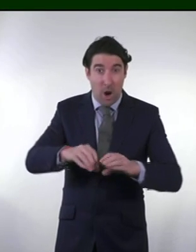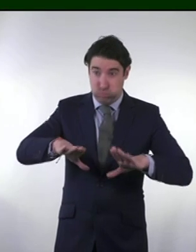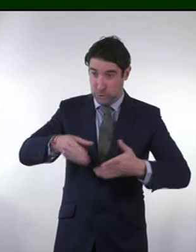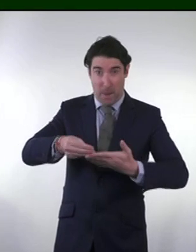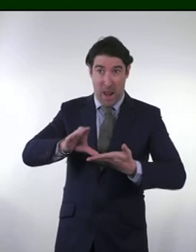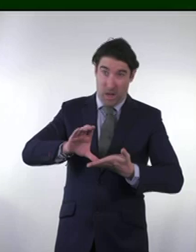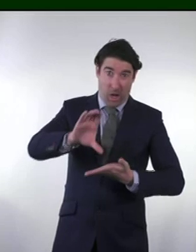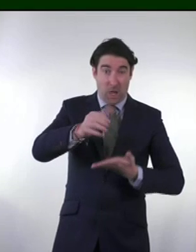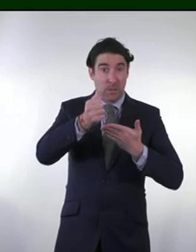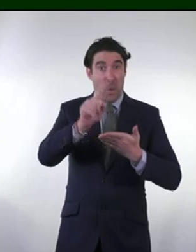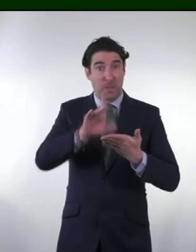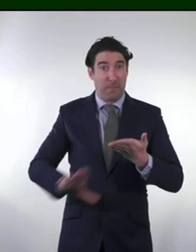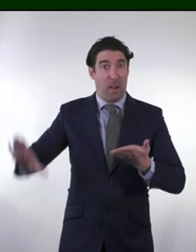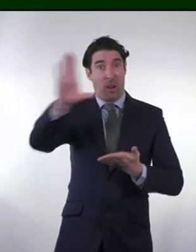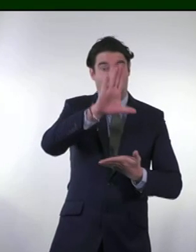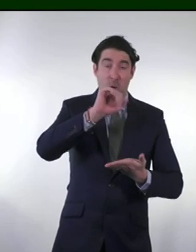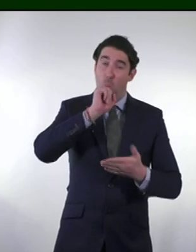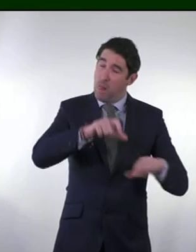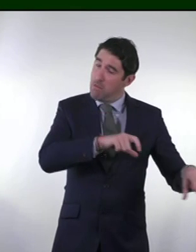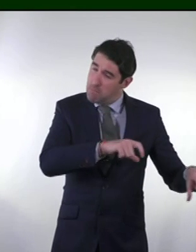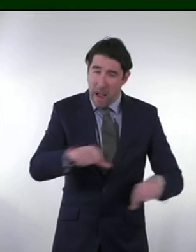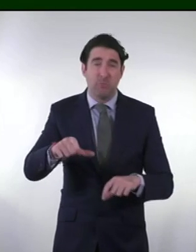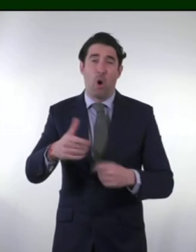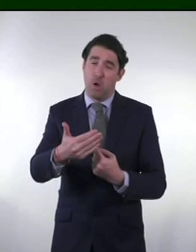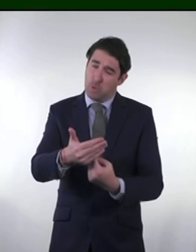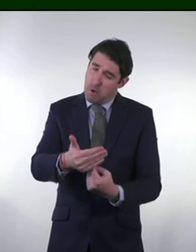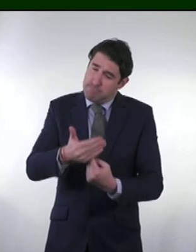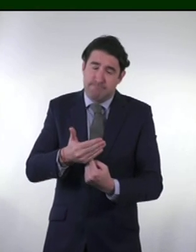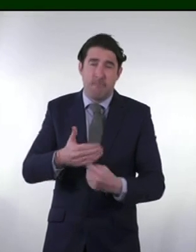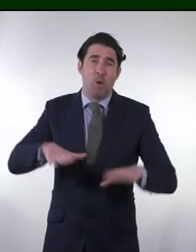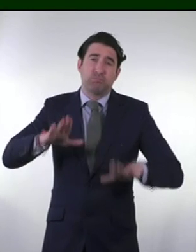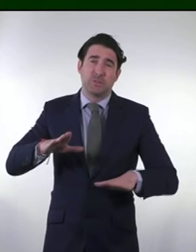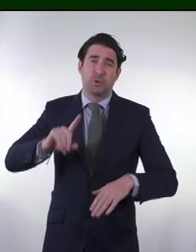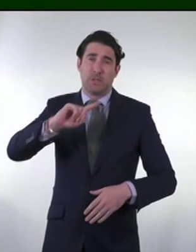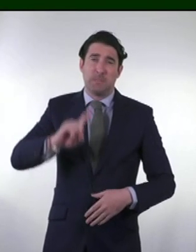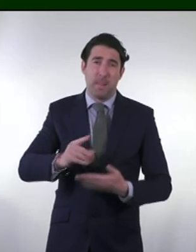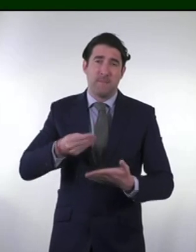We are going to continue to put our arms around the people of this country.